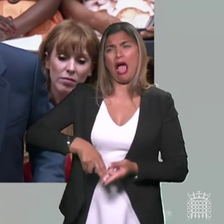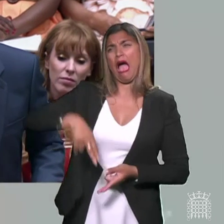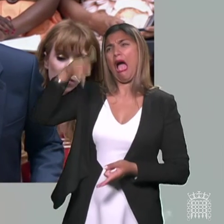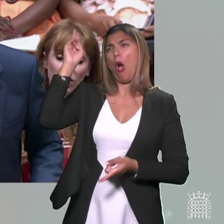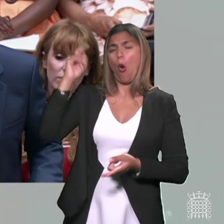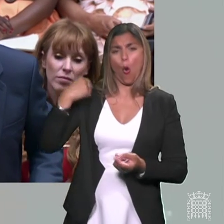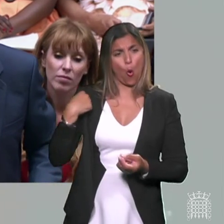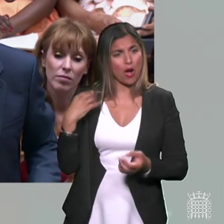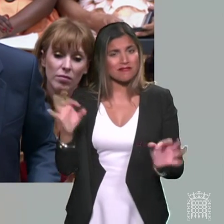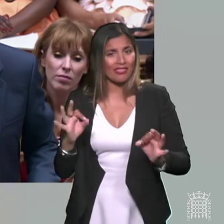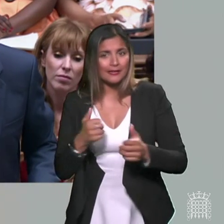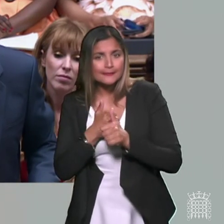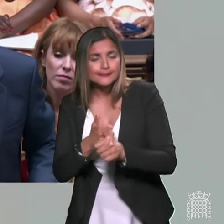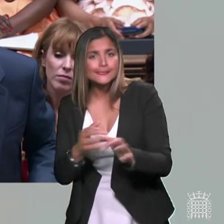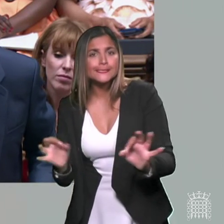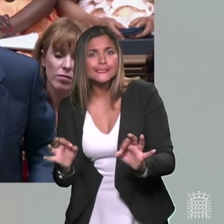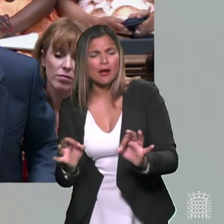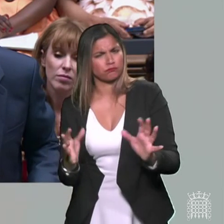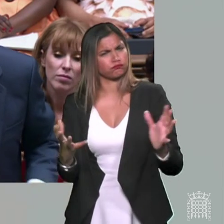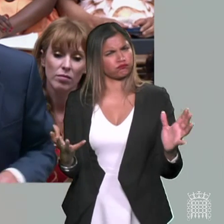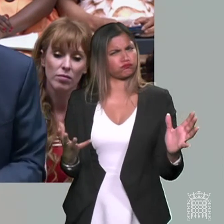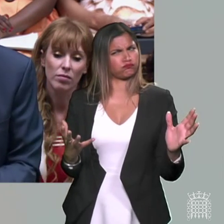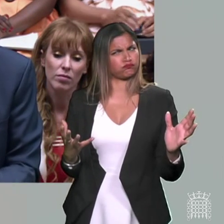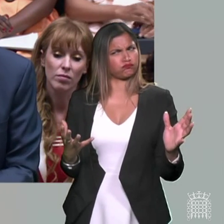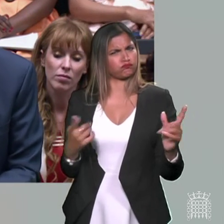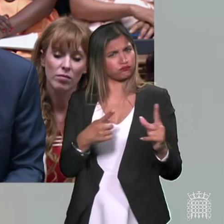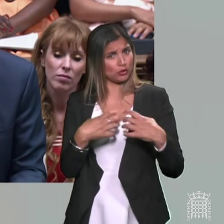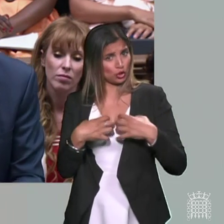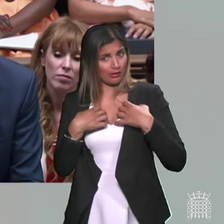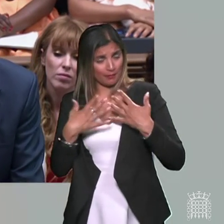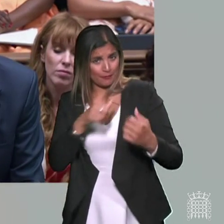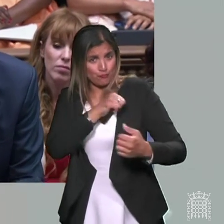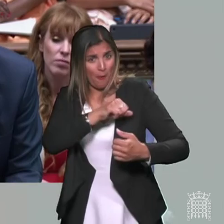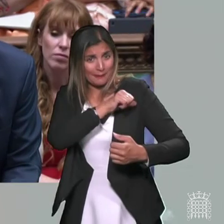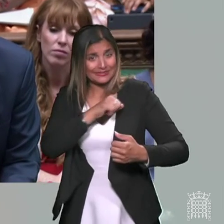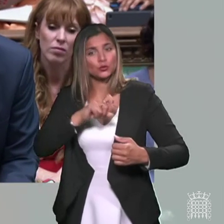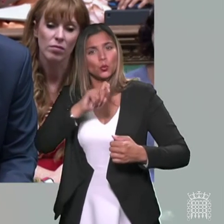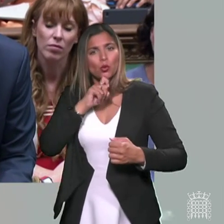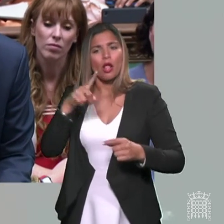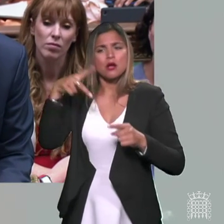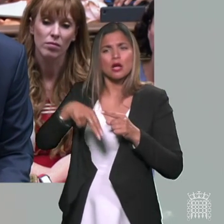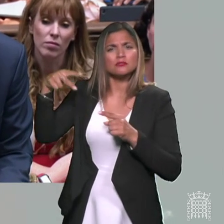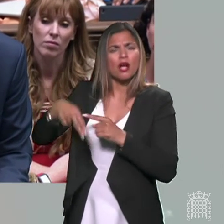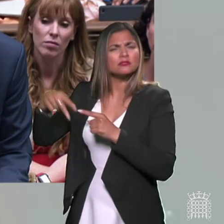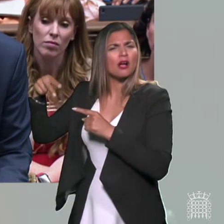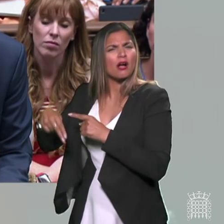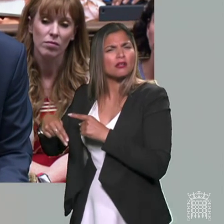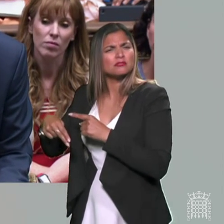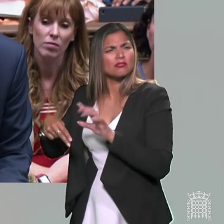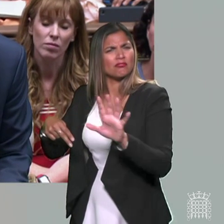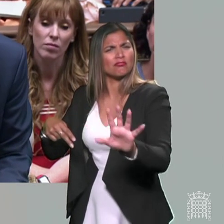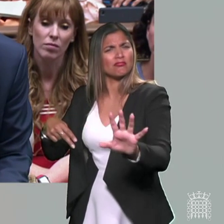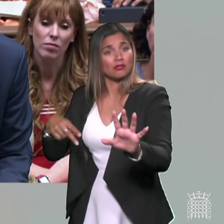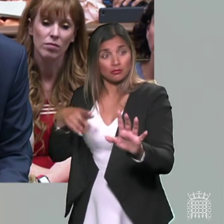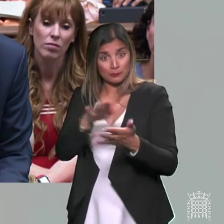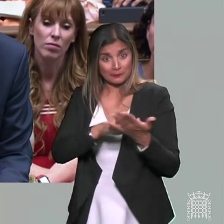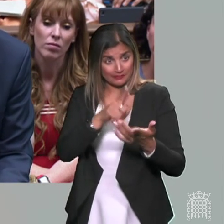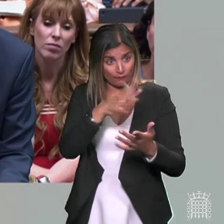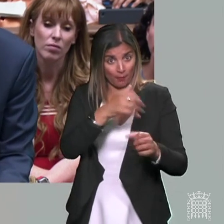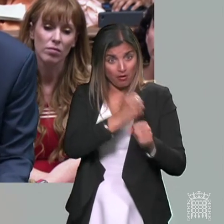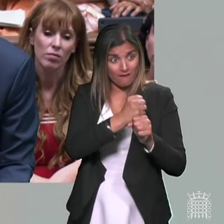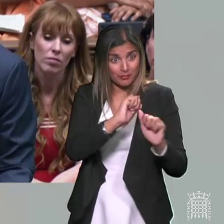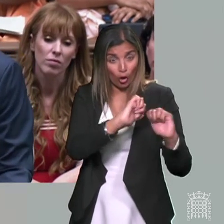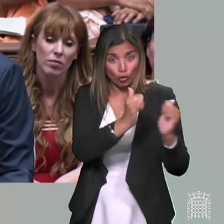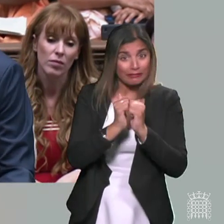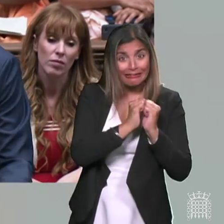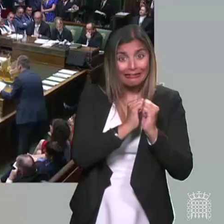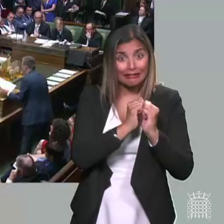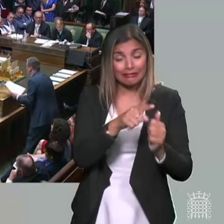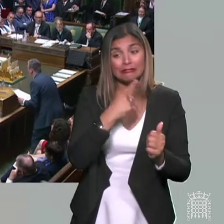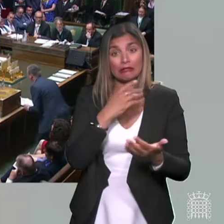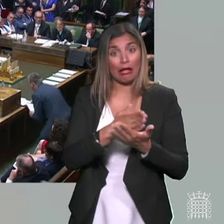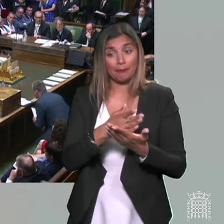Was the Chancellor speaking on behalf of the Government when he promised huge spending cuts and when he said they are doing nothing on the cost of living crisis?